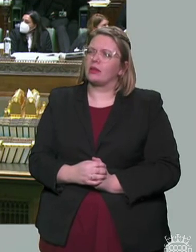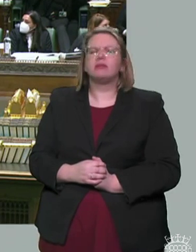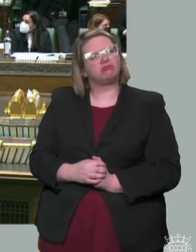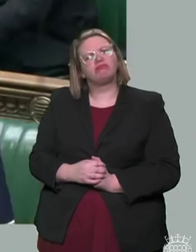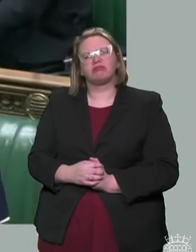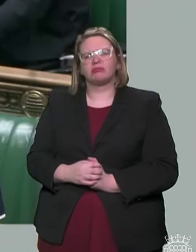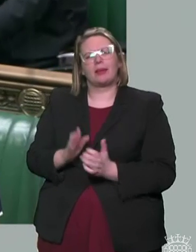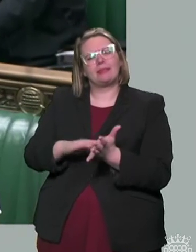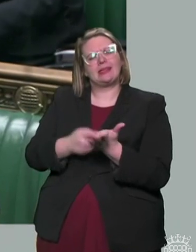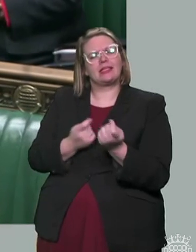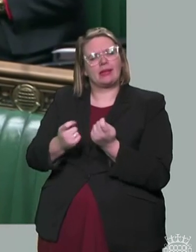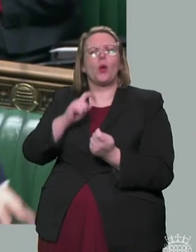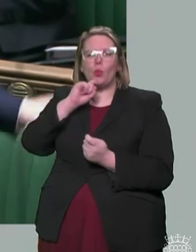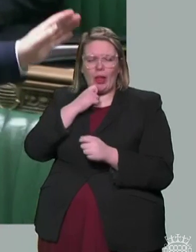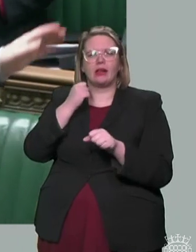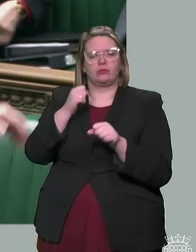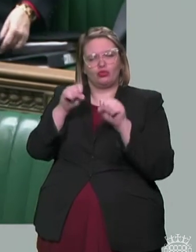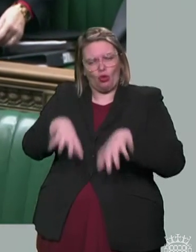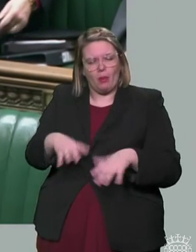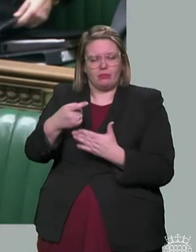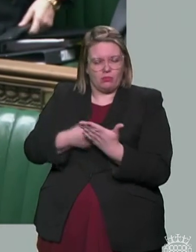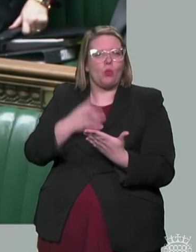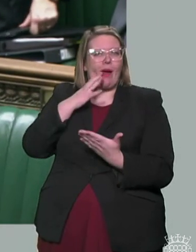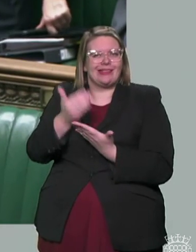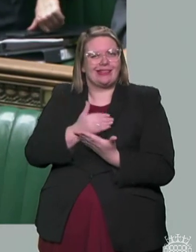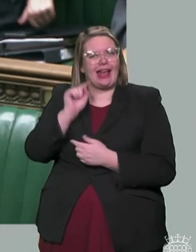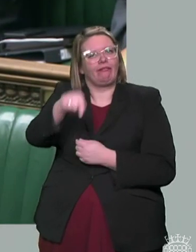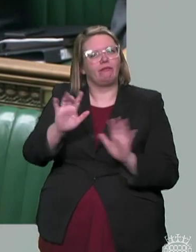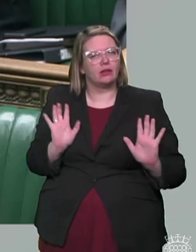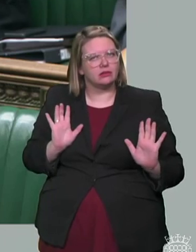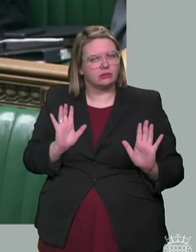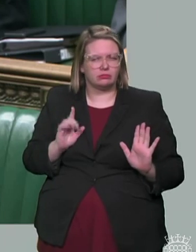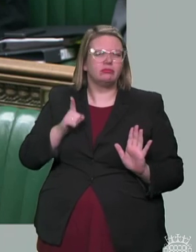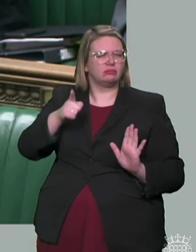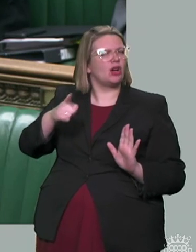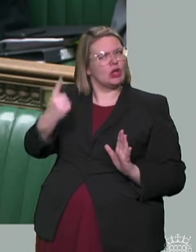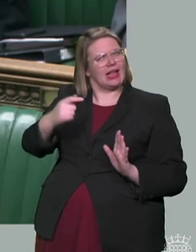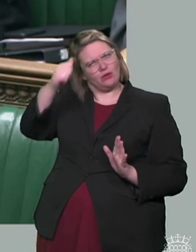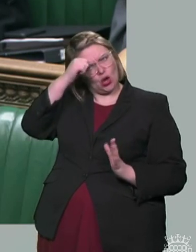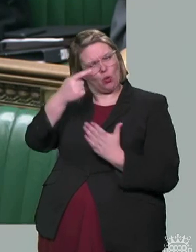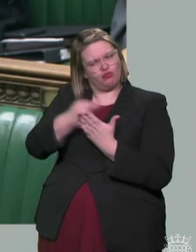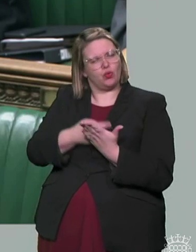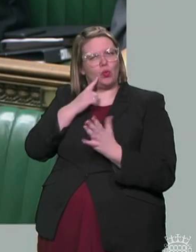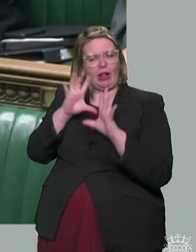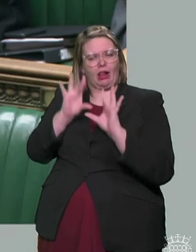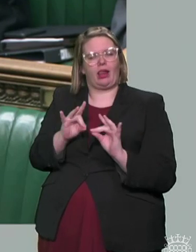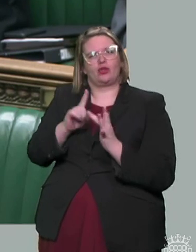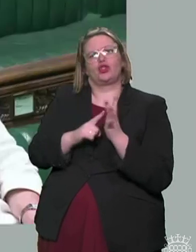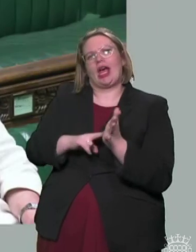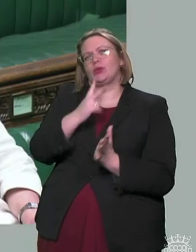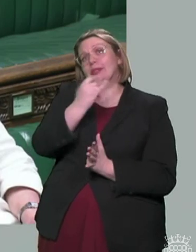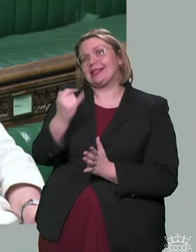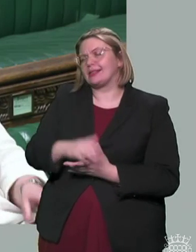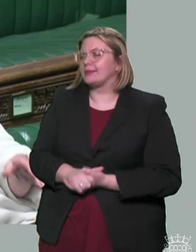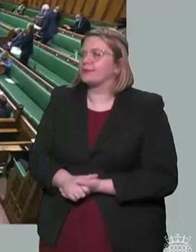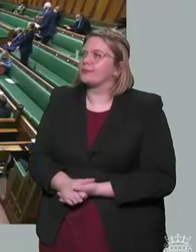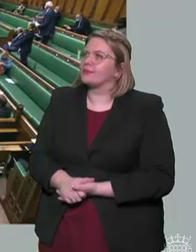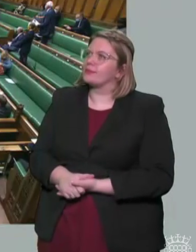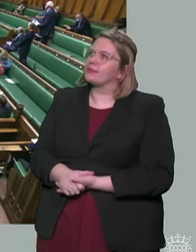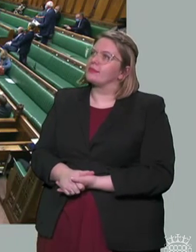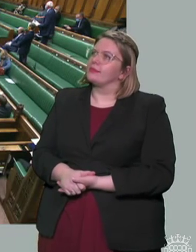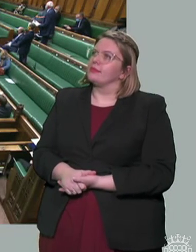We will do so whenever it is safe, but as my honourable Friend knows, the measures will expire in any event on 26 January.